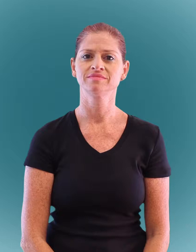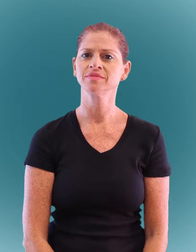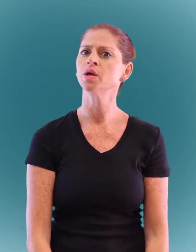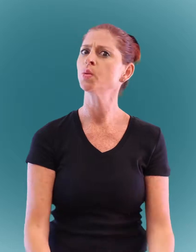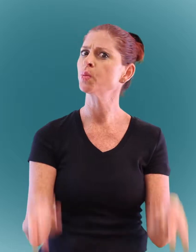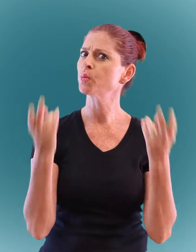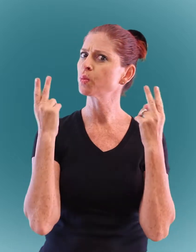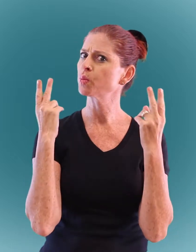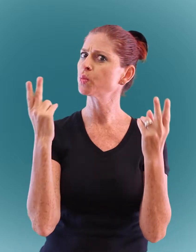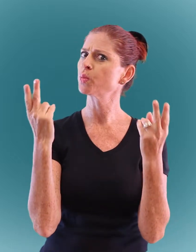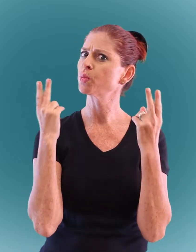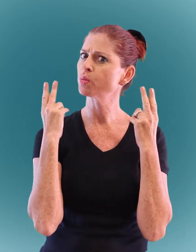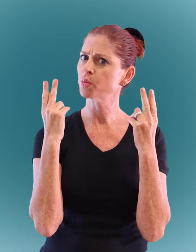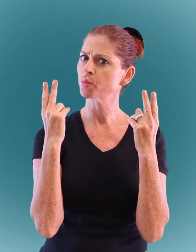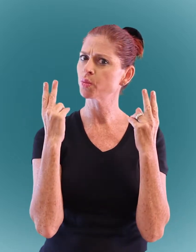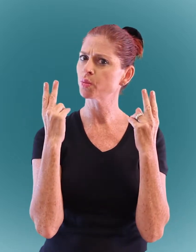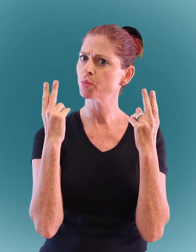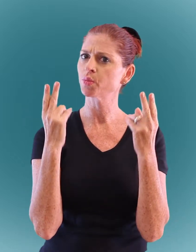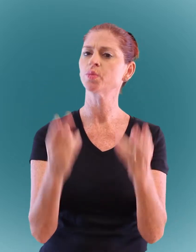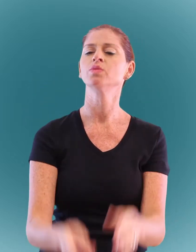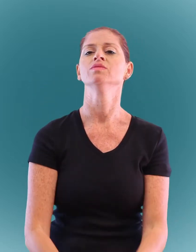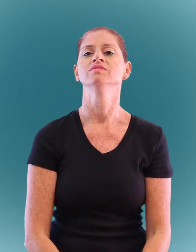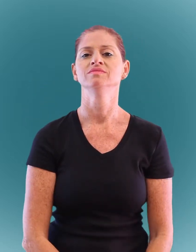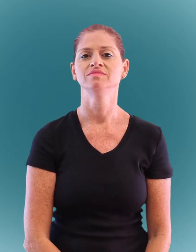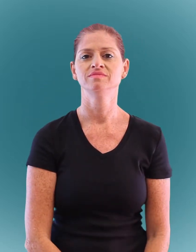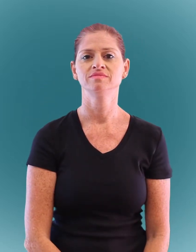חשוב